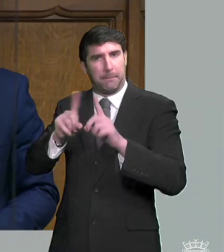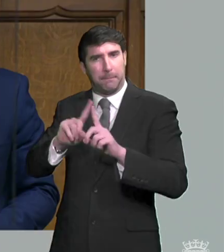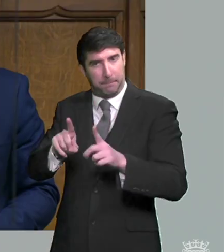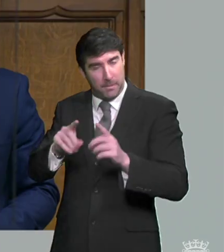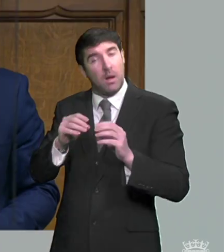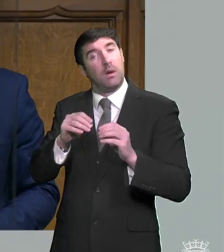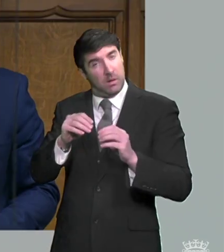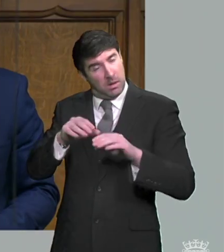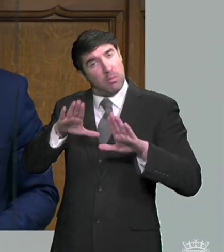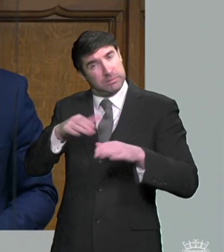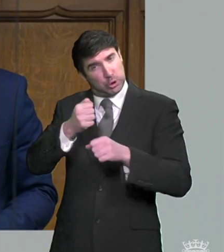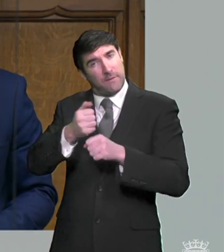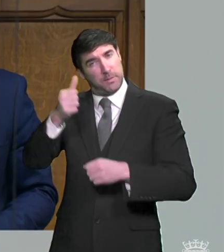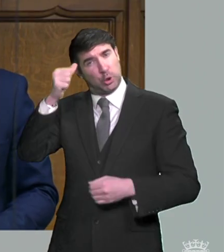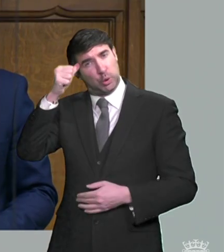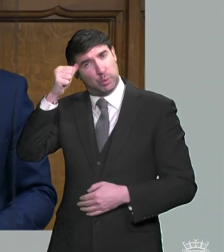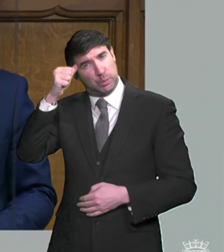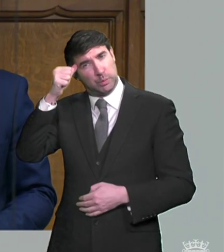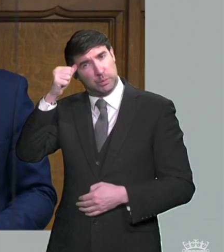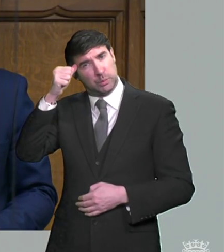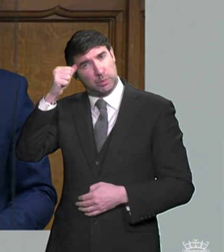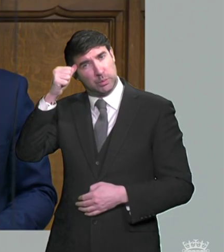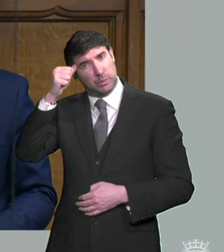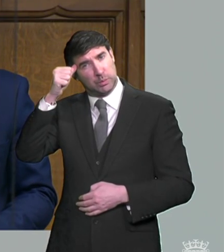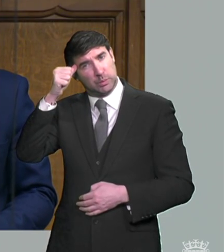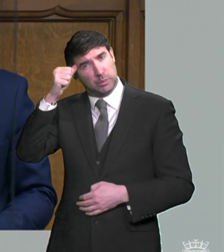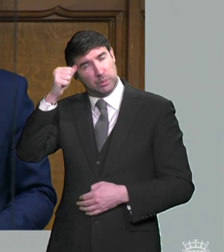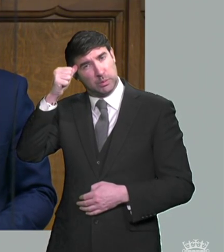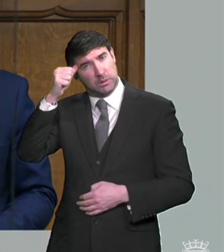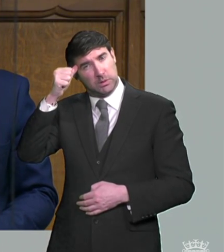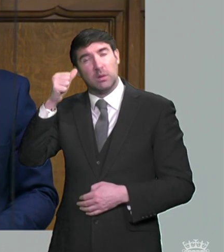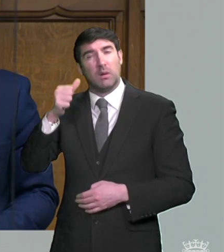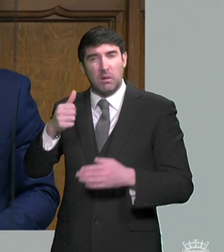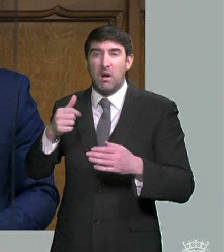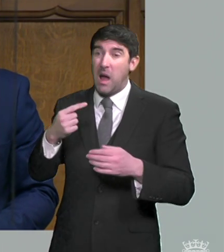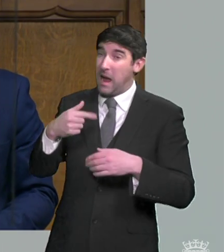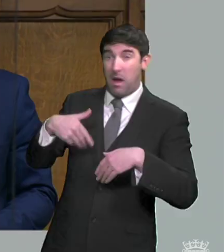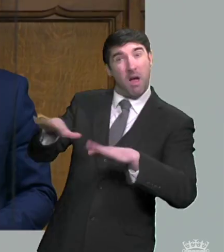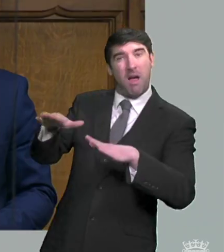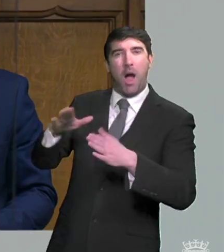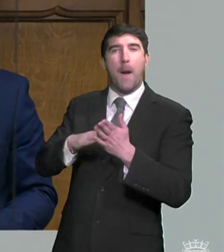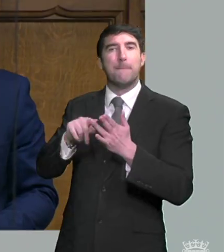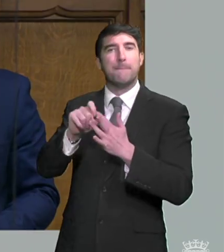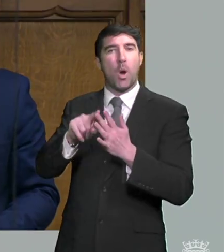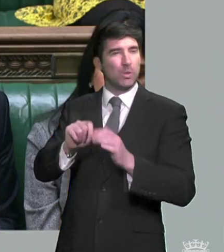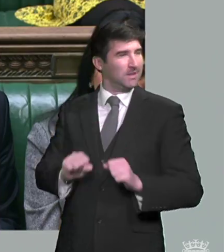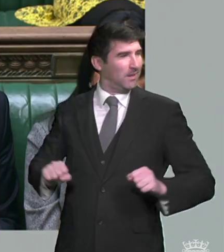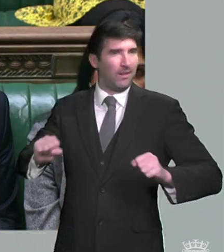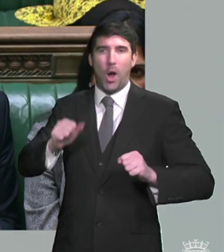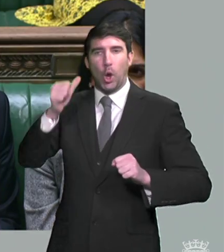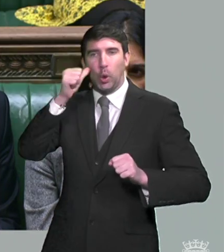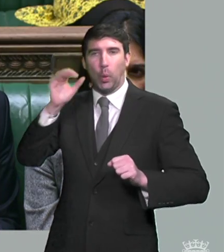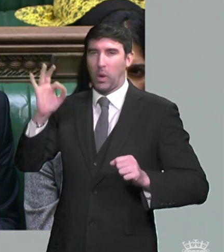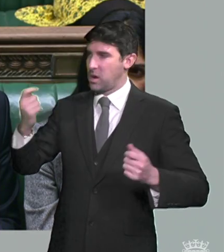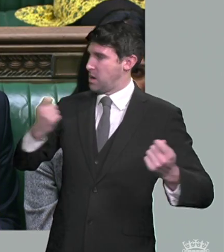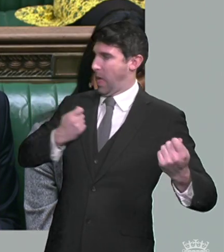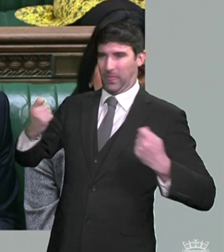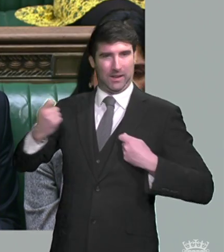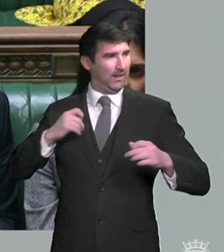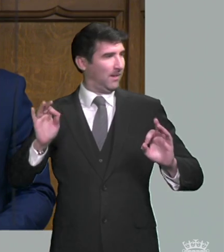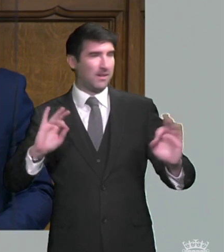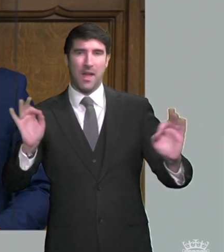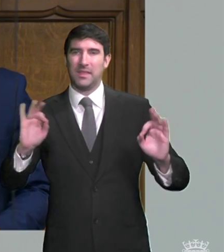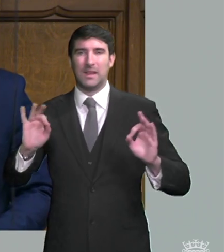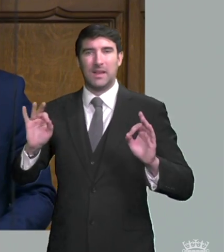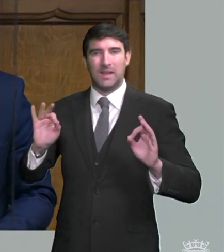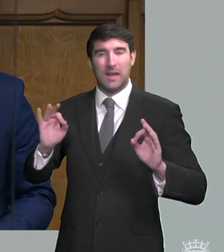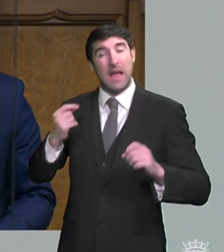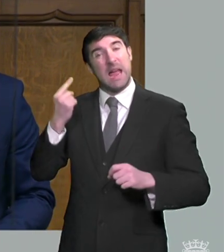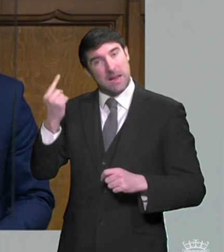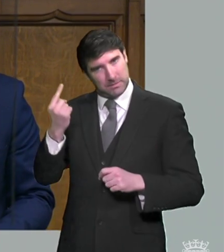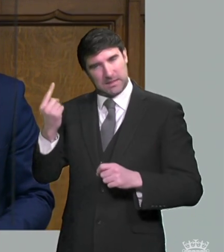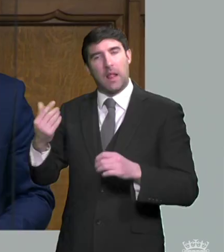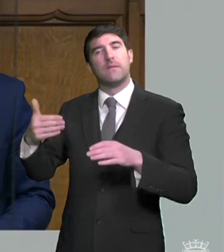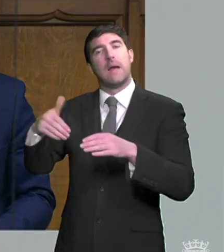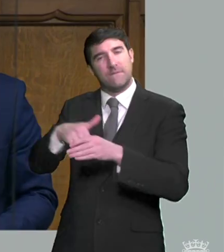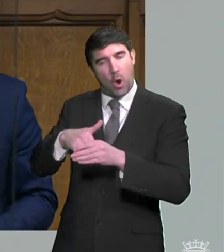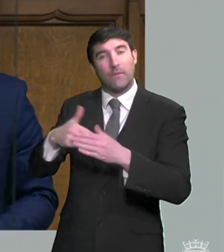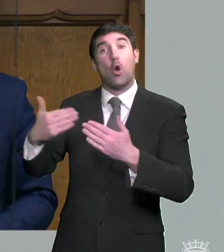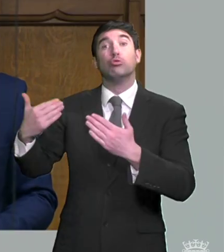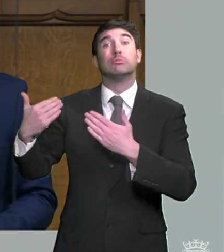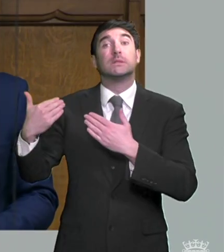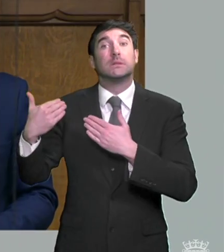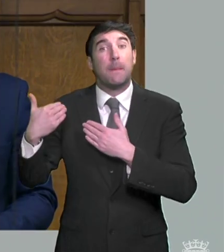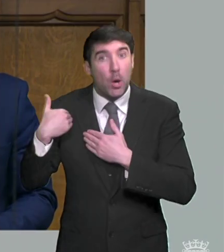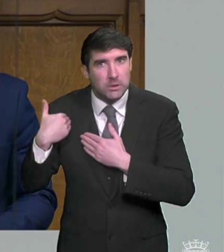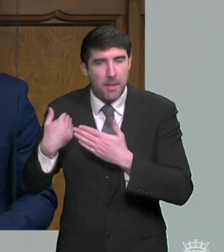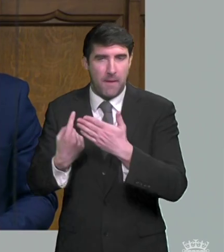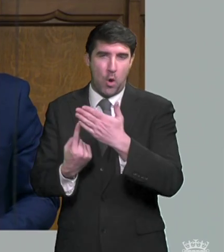Senior diplomats reported that the massacre could not have taken place without the “climate of impunity” created by Modi and that he was, in the FCDO’s words, “directly responsible” for the violence.